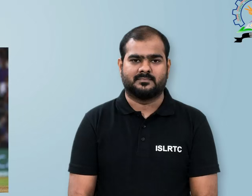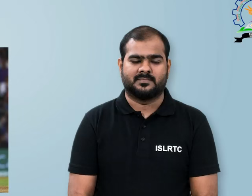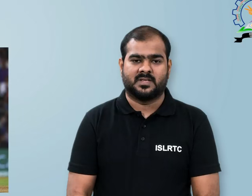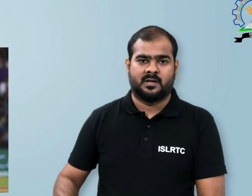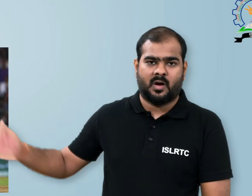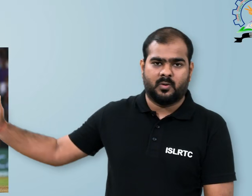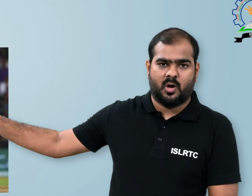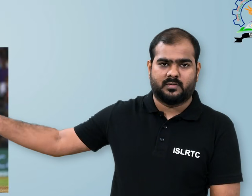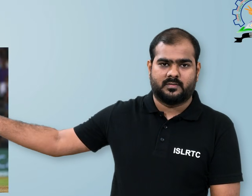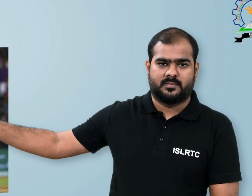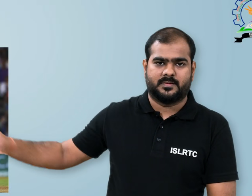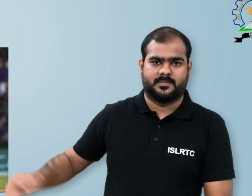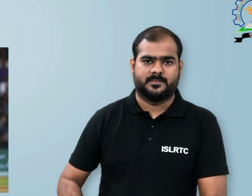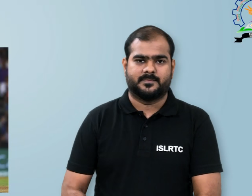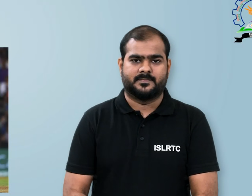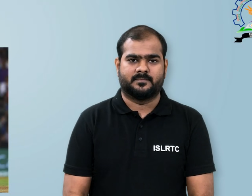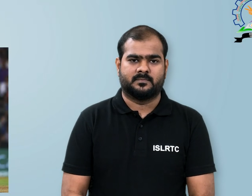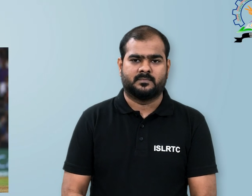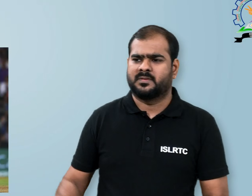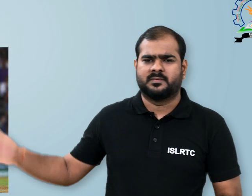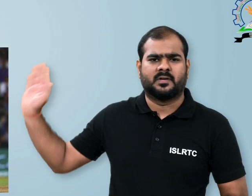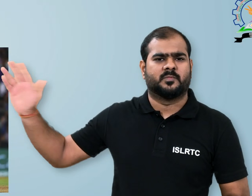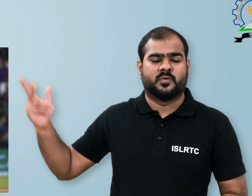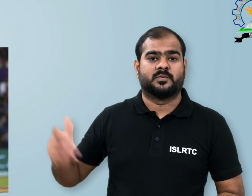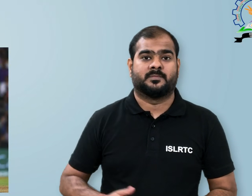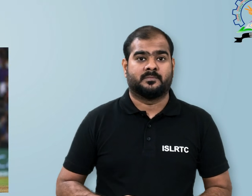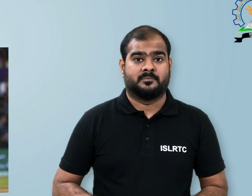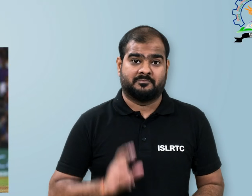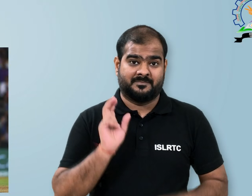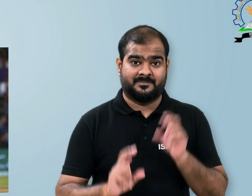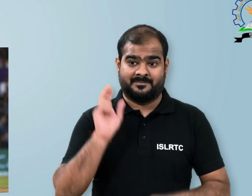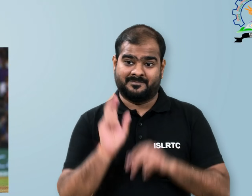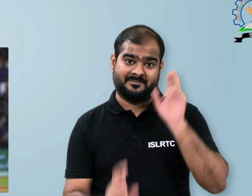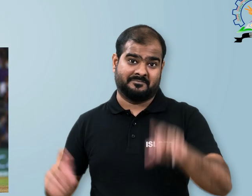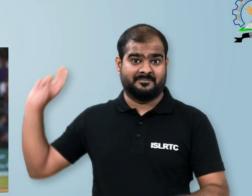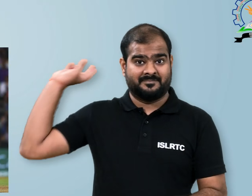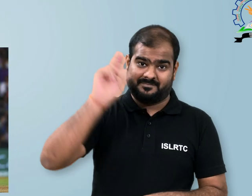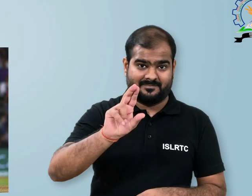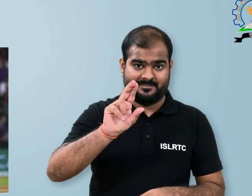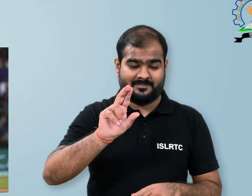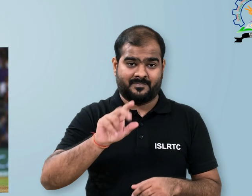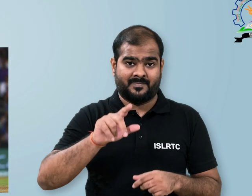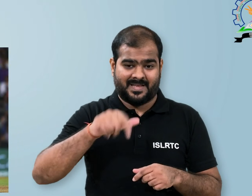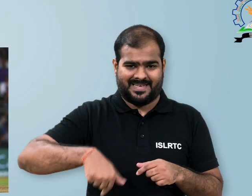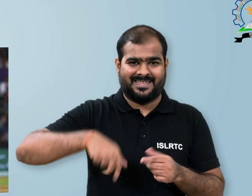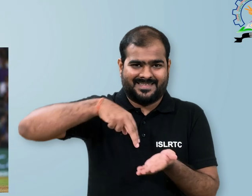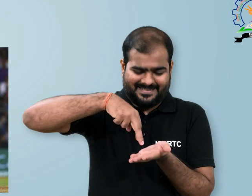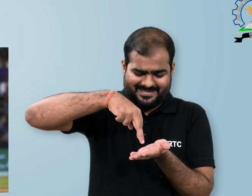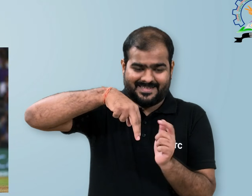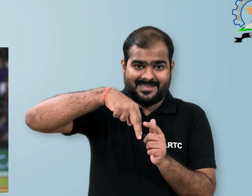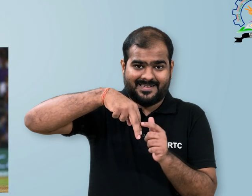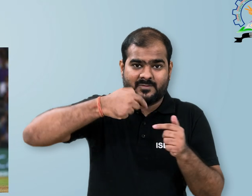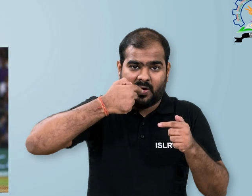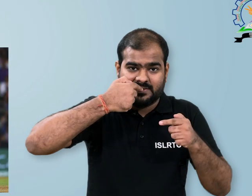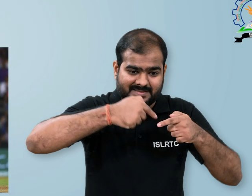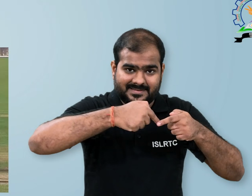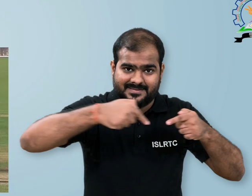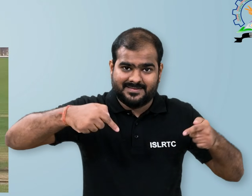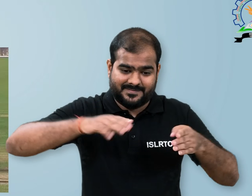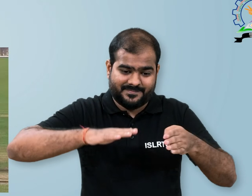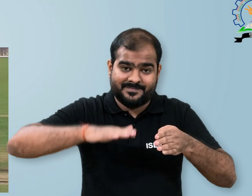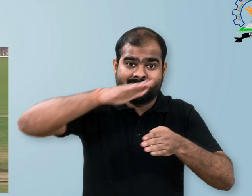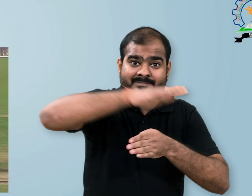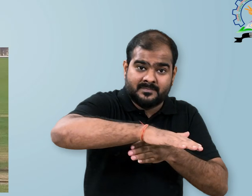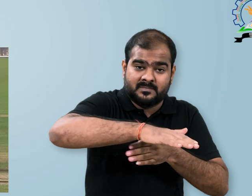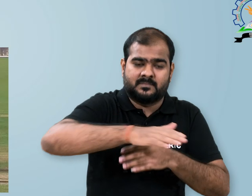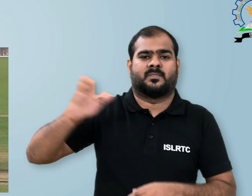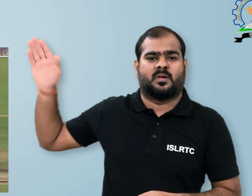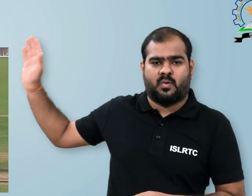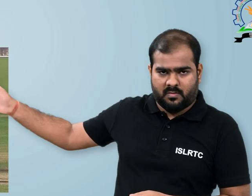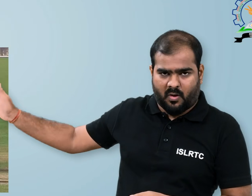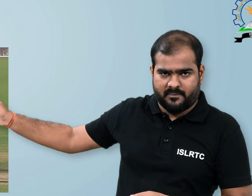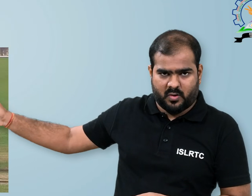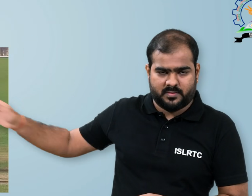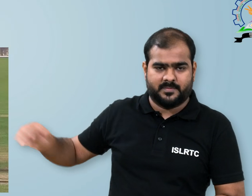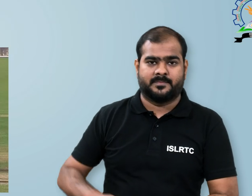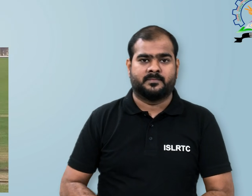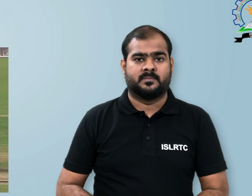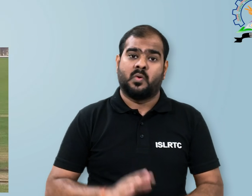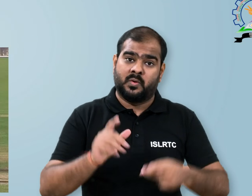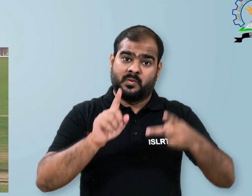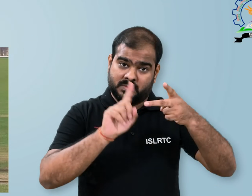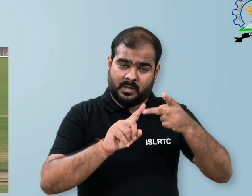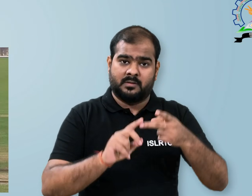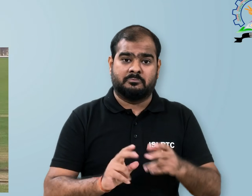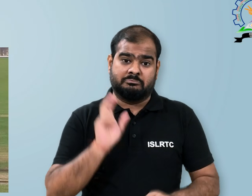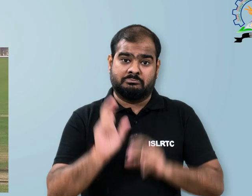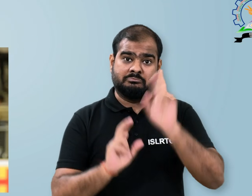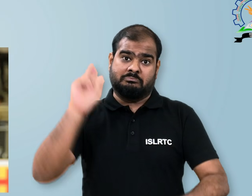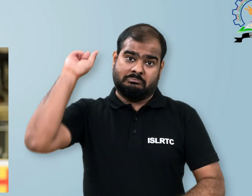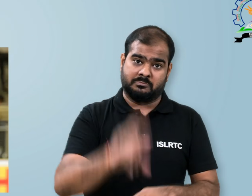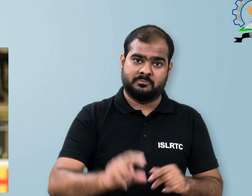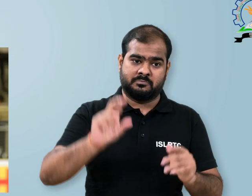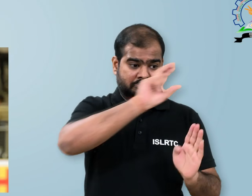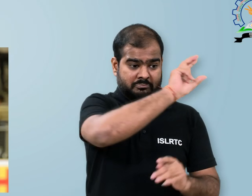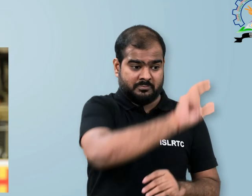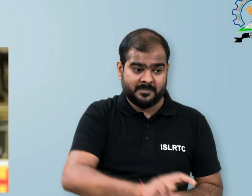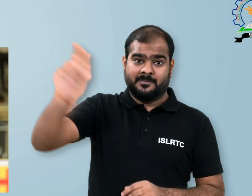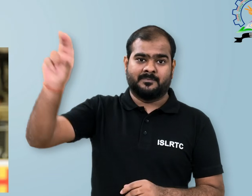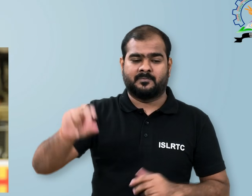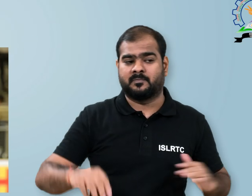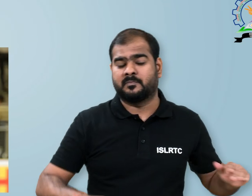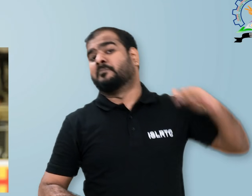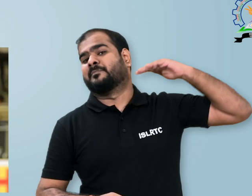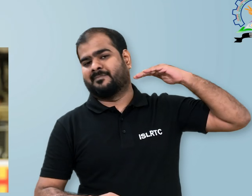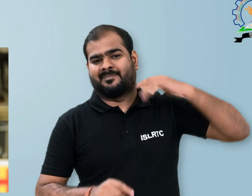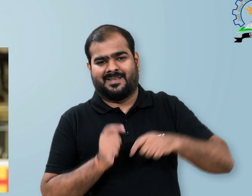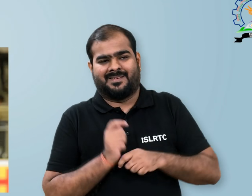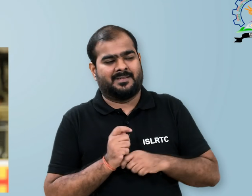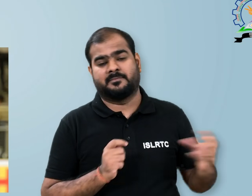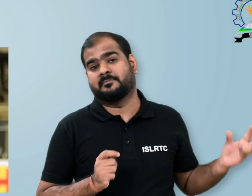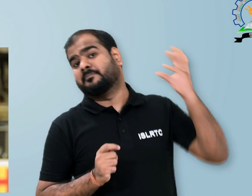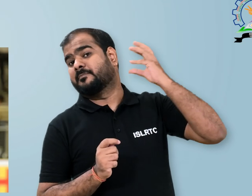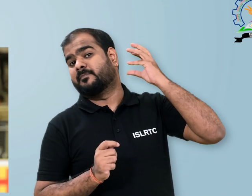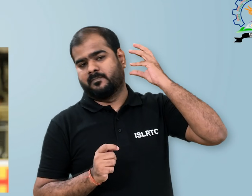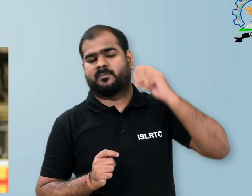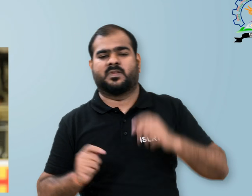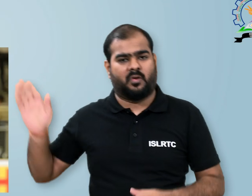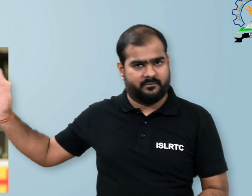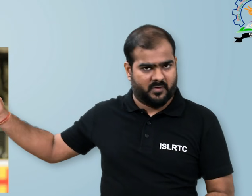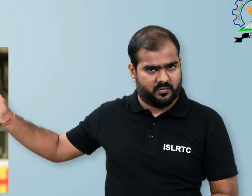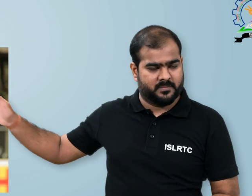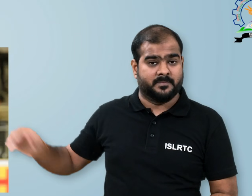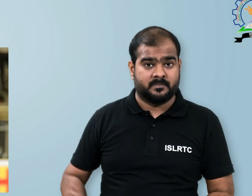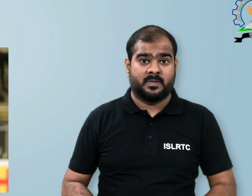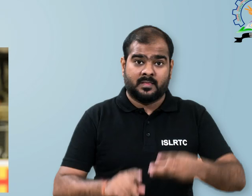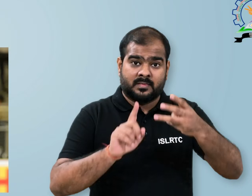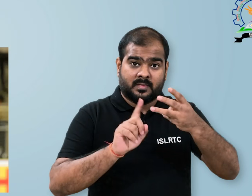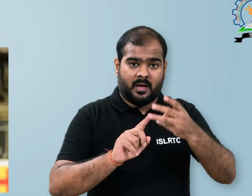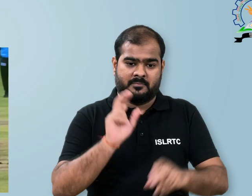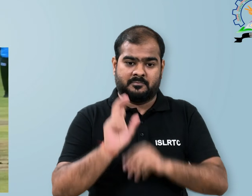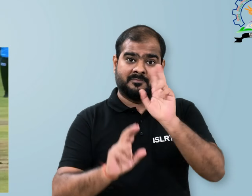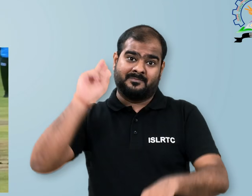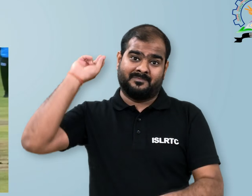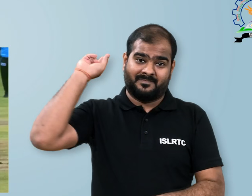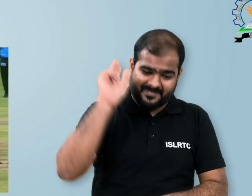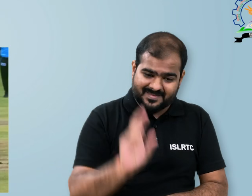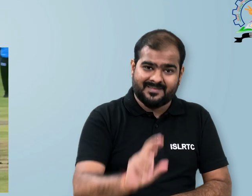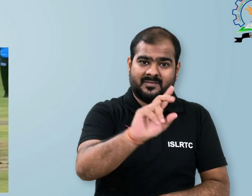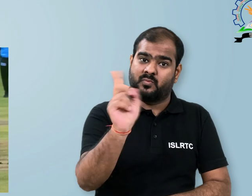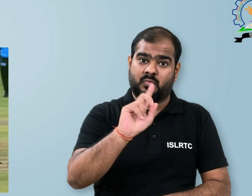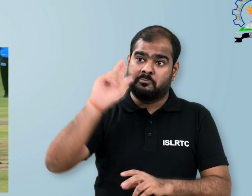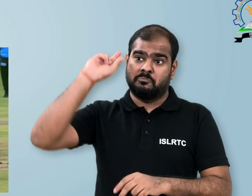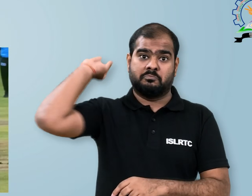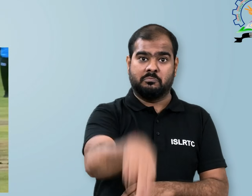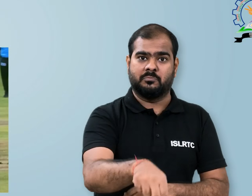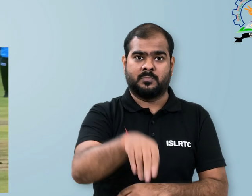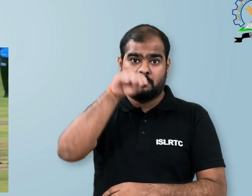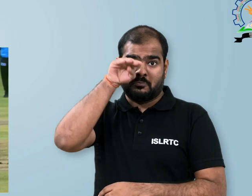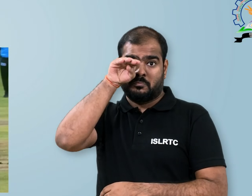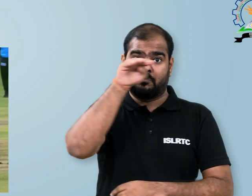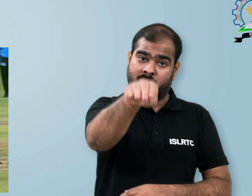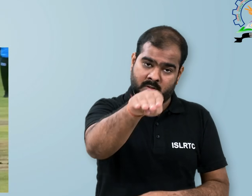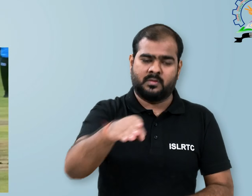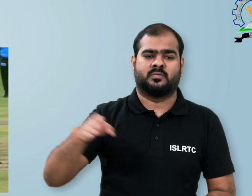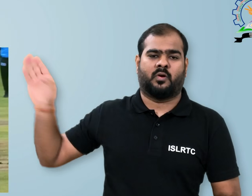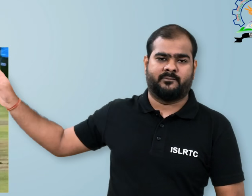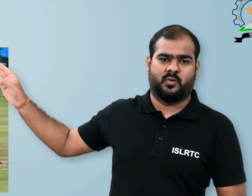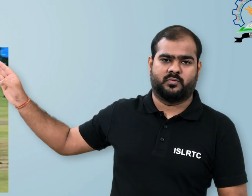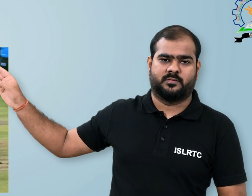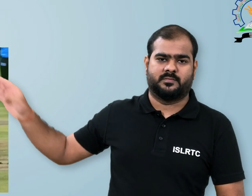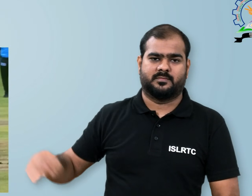No ball An illegal delivery, usually due to overstepping the crease or bowling a dangerous delivery.